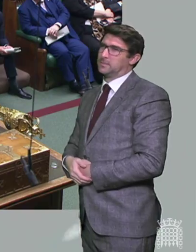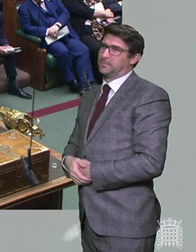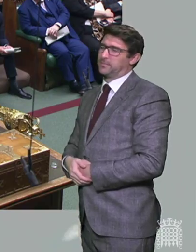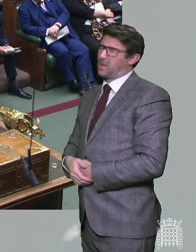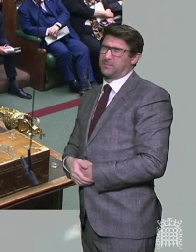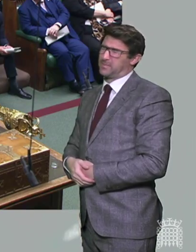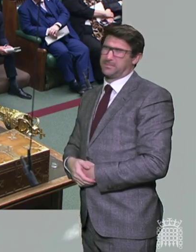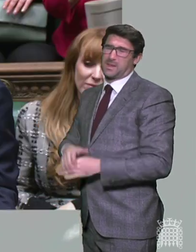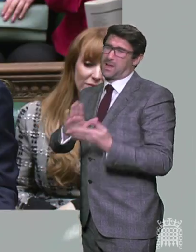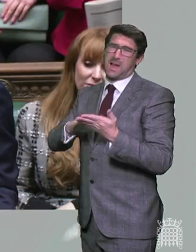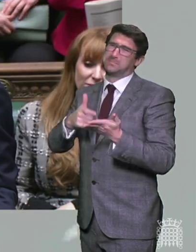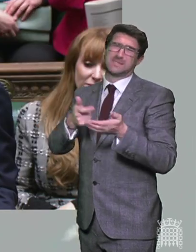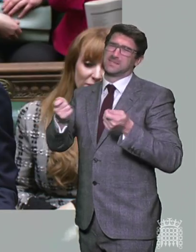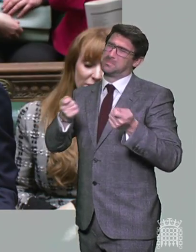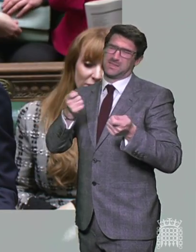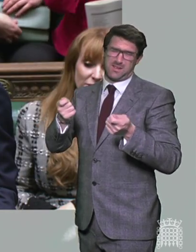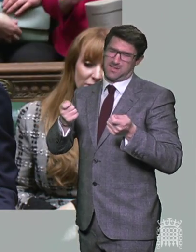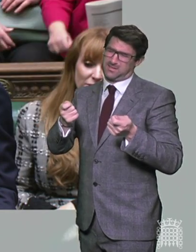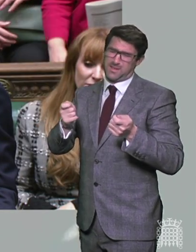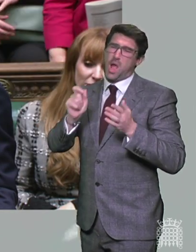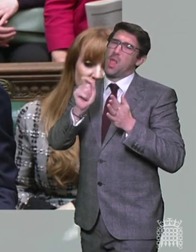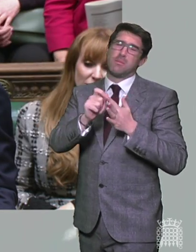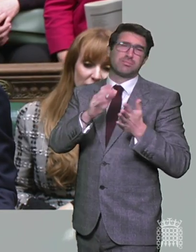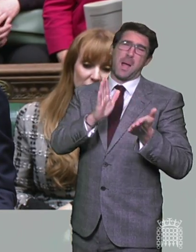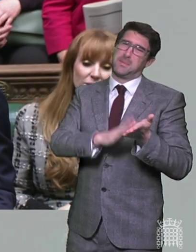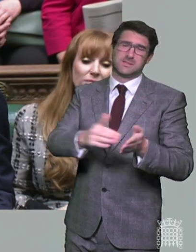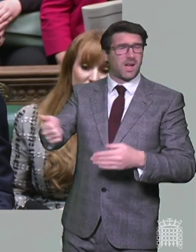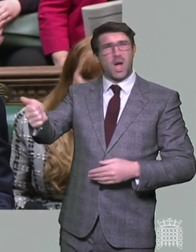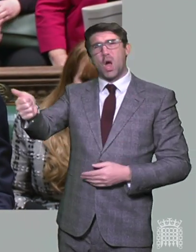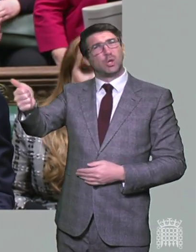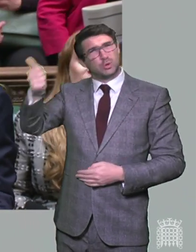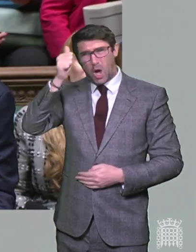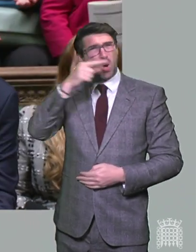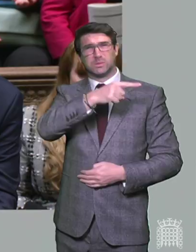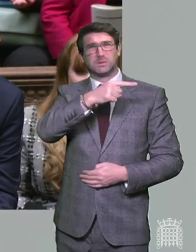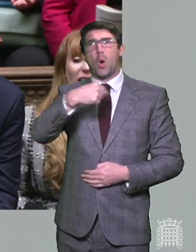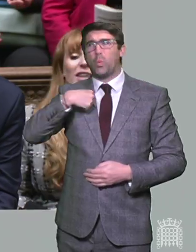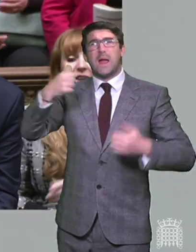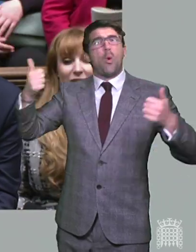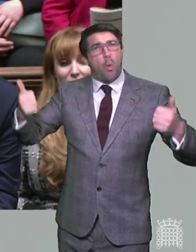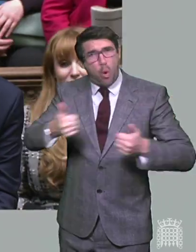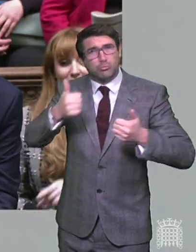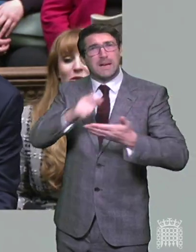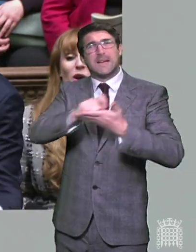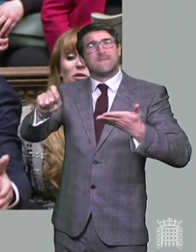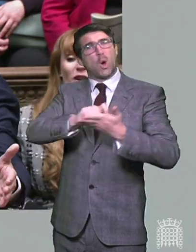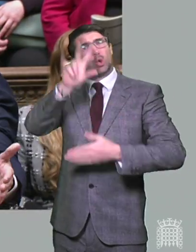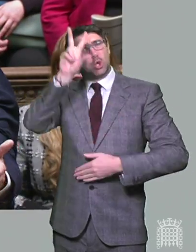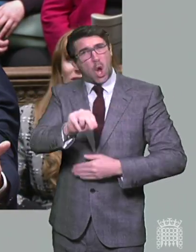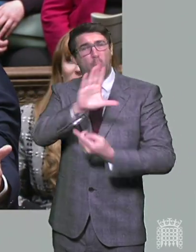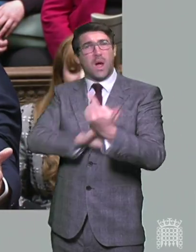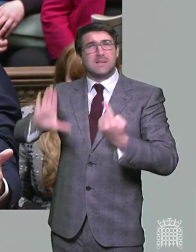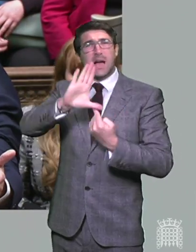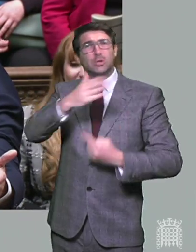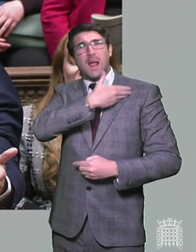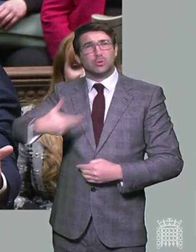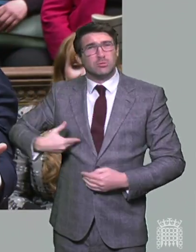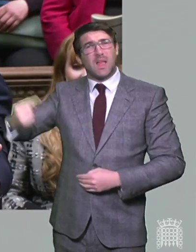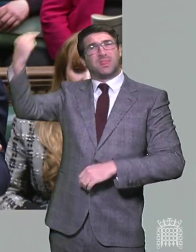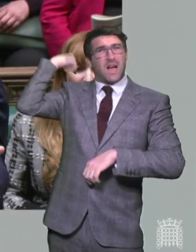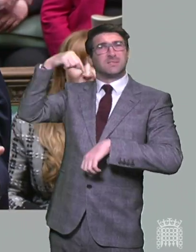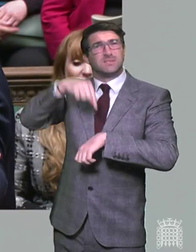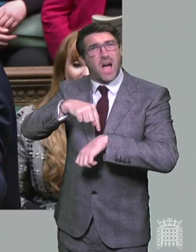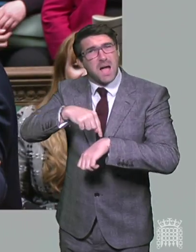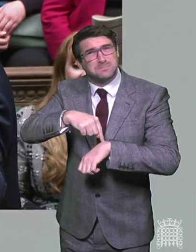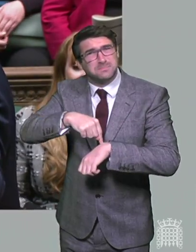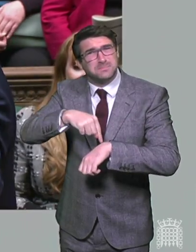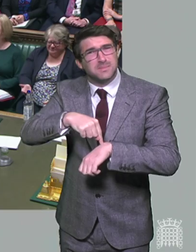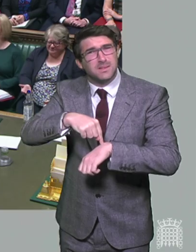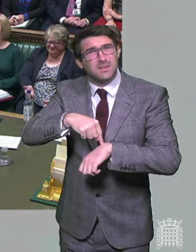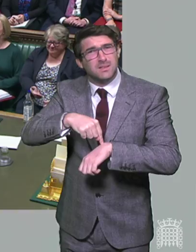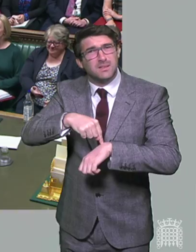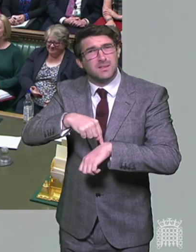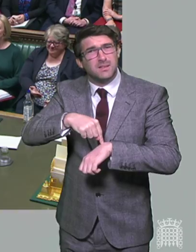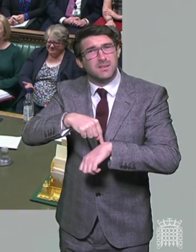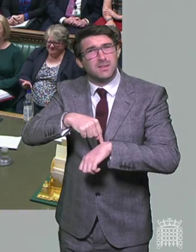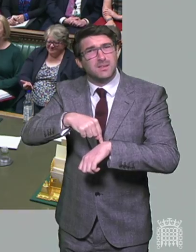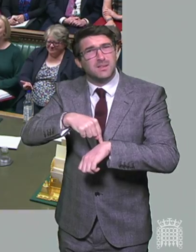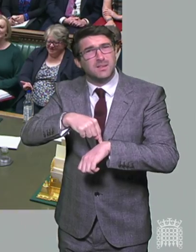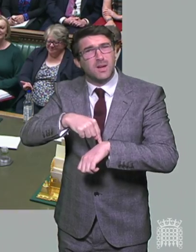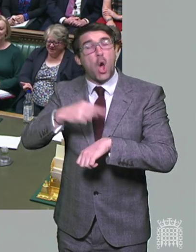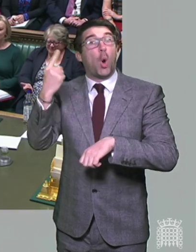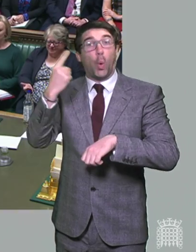The Prime Minister knows very well that, on this side, we voted against the national insurance rise in the first place.